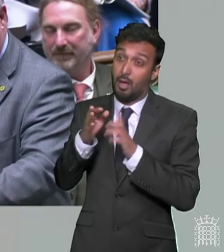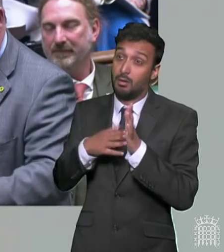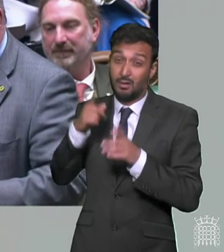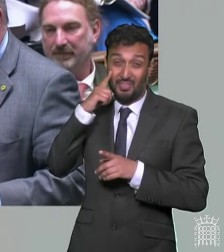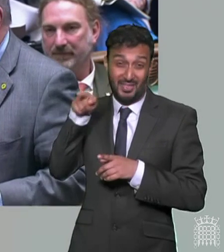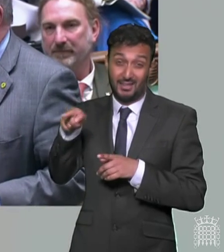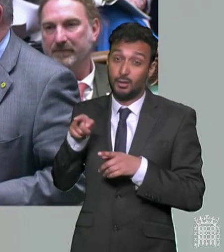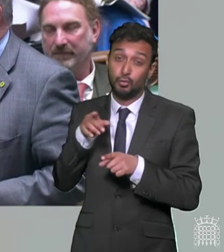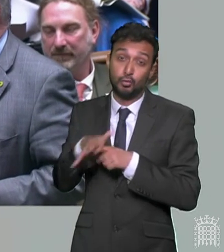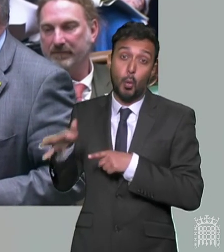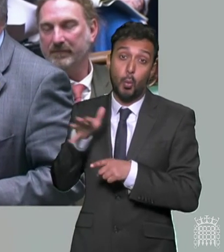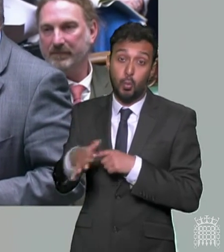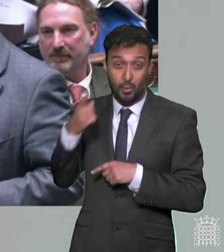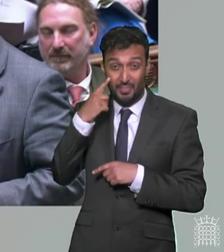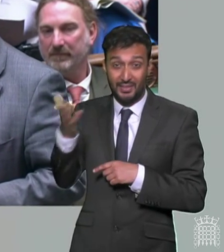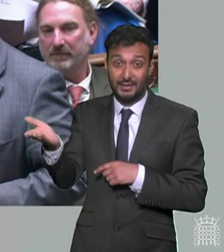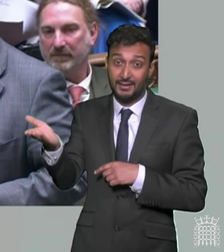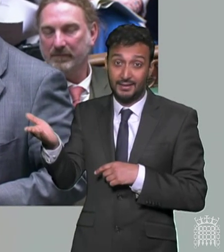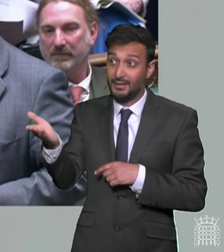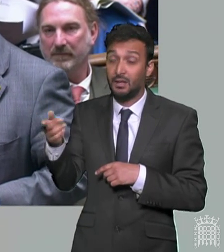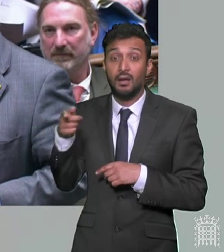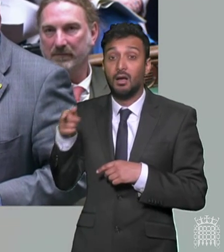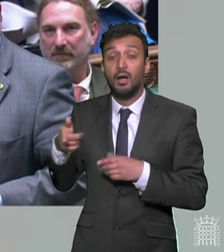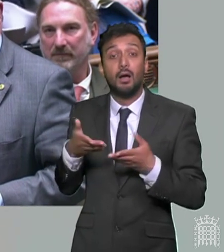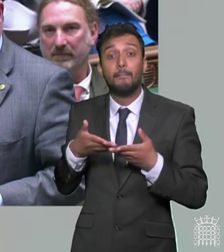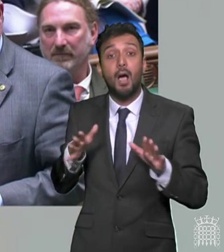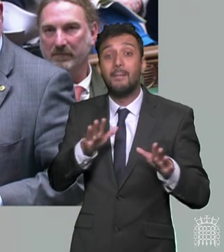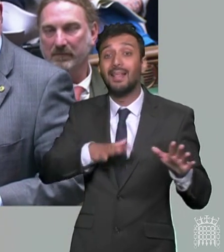The Prime Minister has lost the trust of the public.